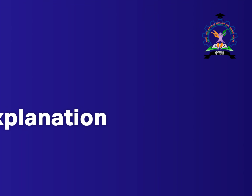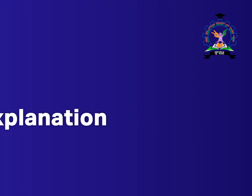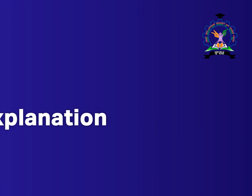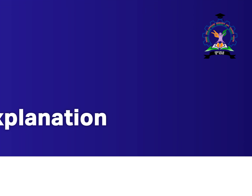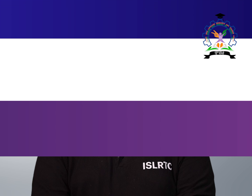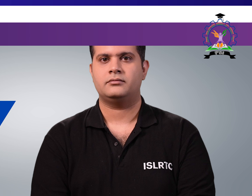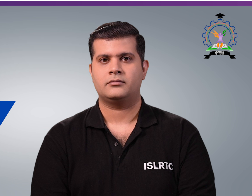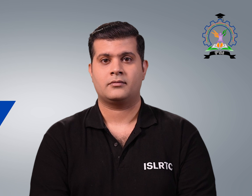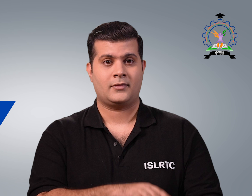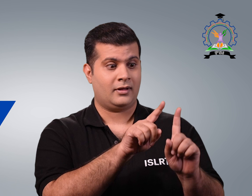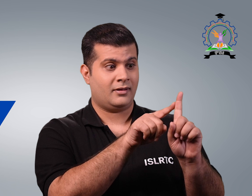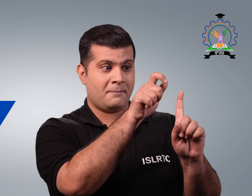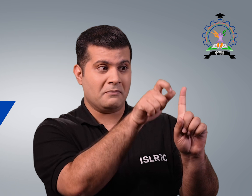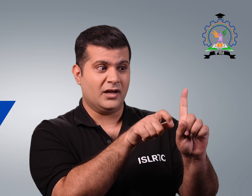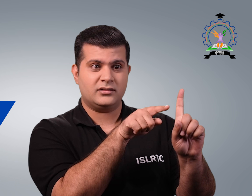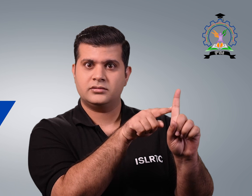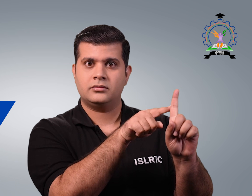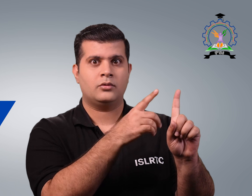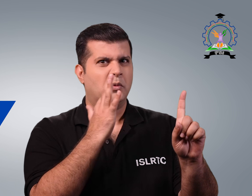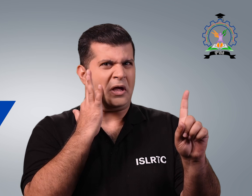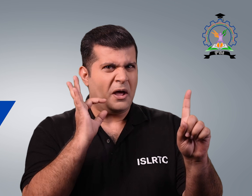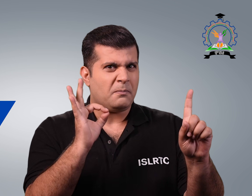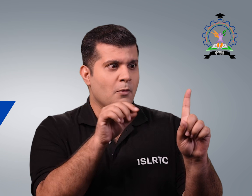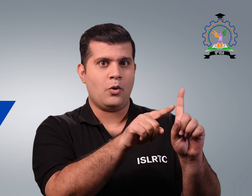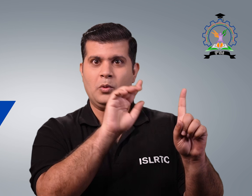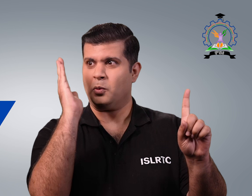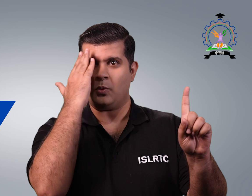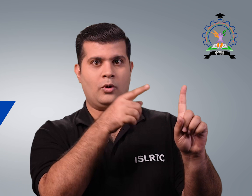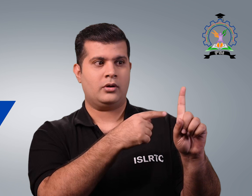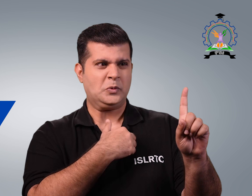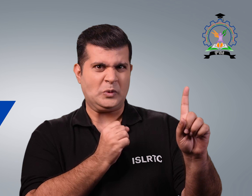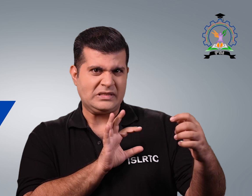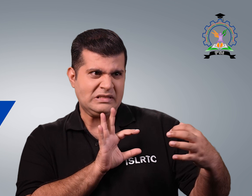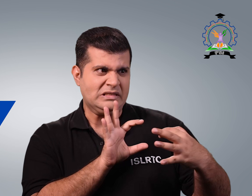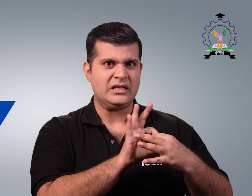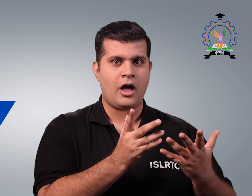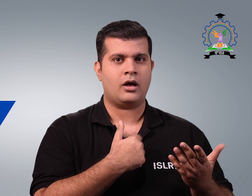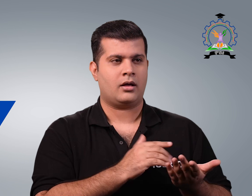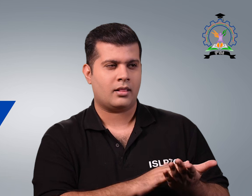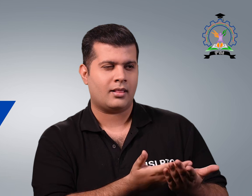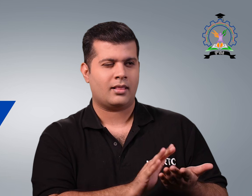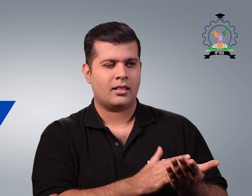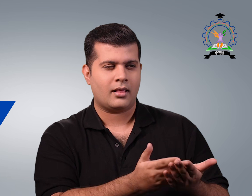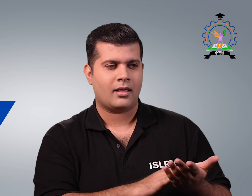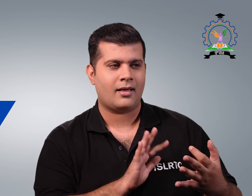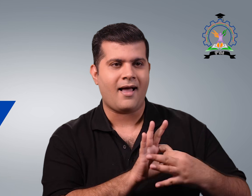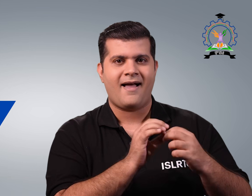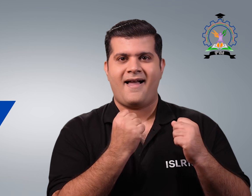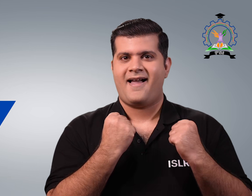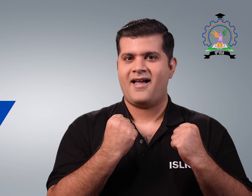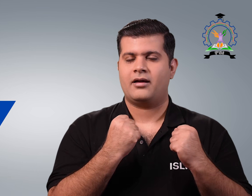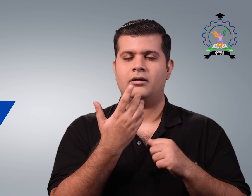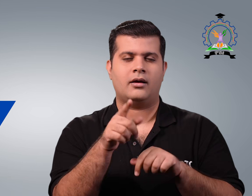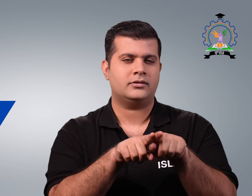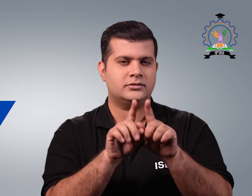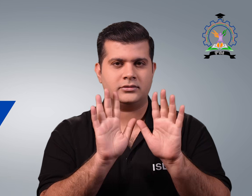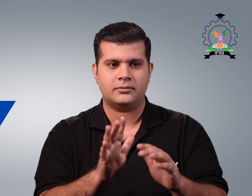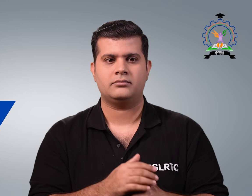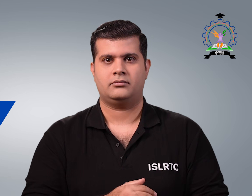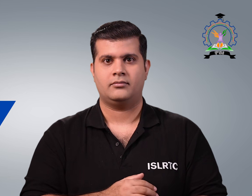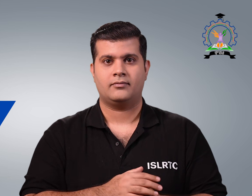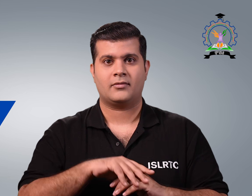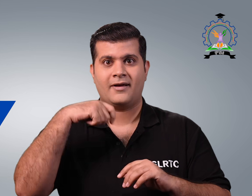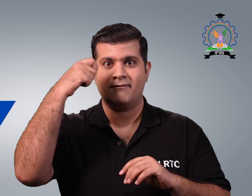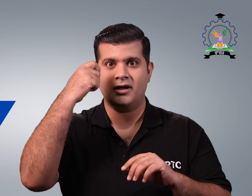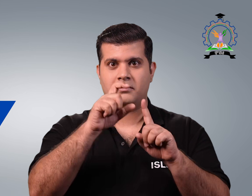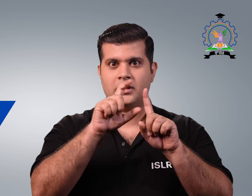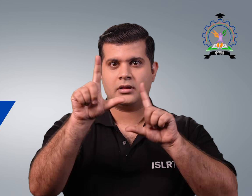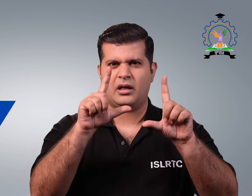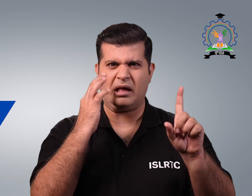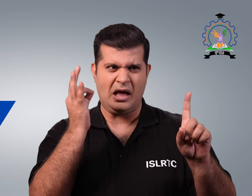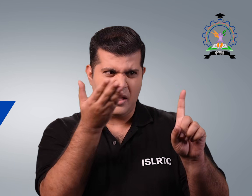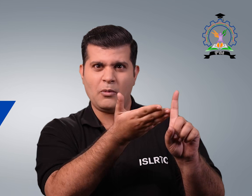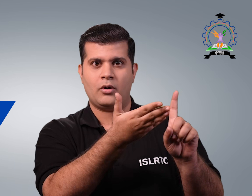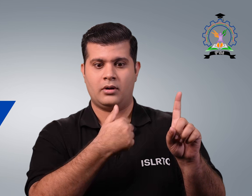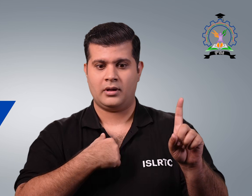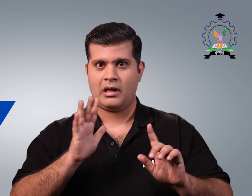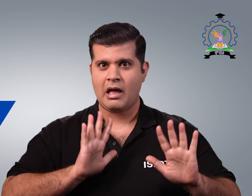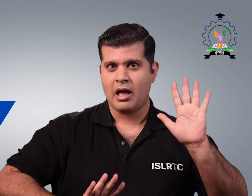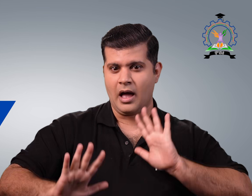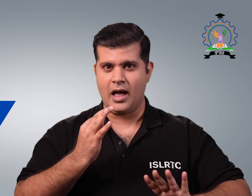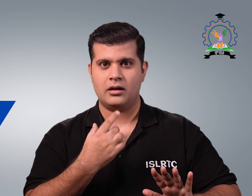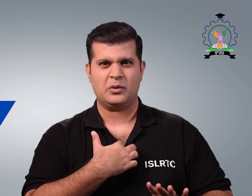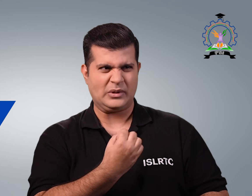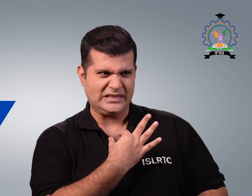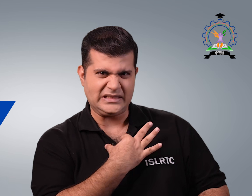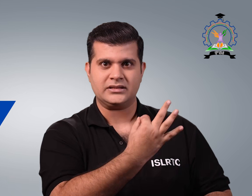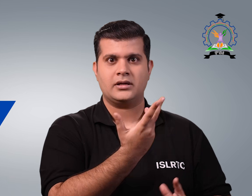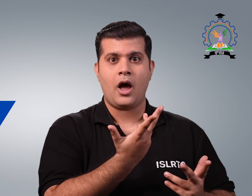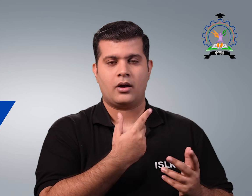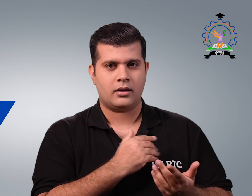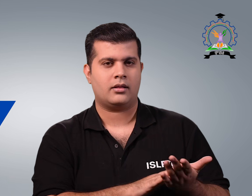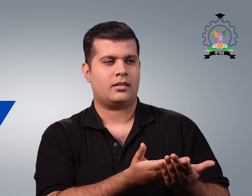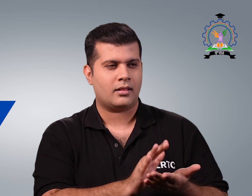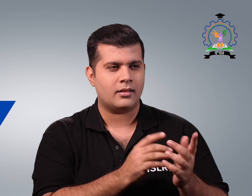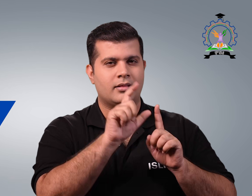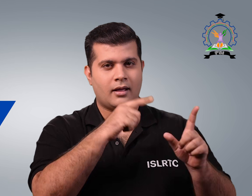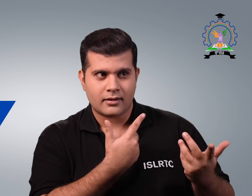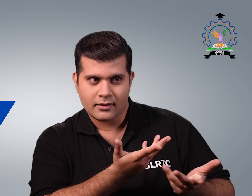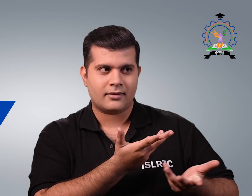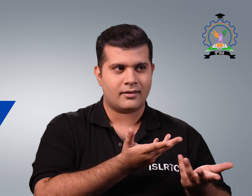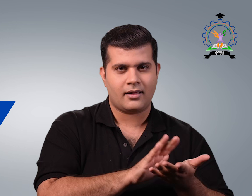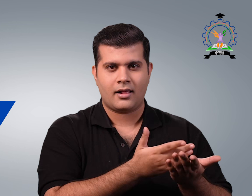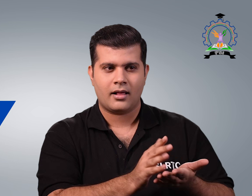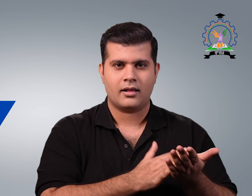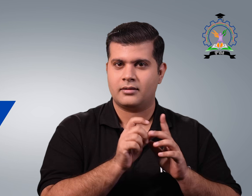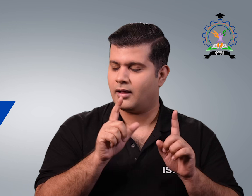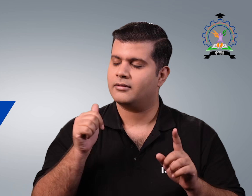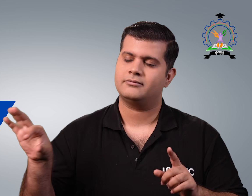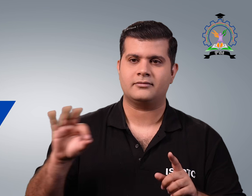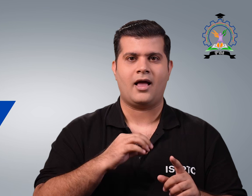"Butter someone up" means to be overly nice to someone important, in order to gain their favor. For example, to be selected for a role, an actor may butter up the director.